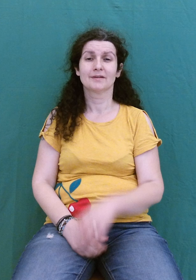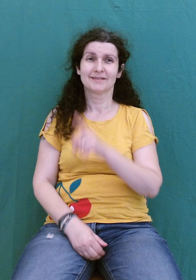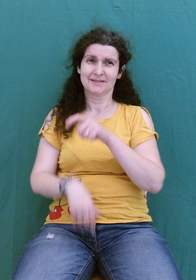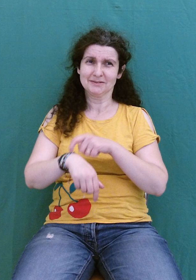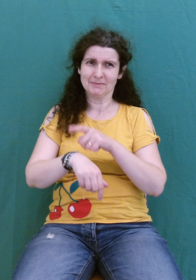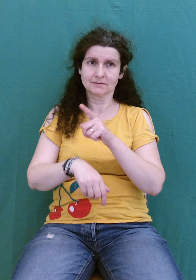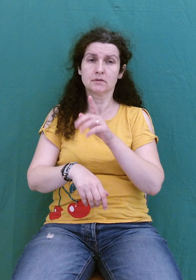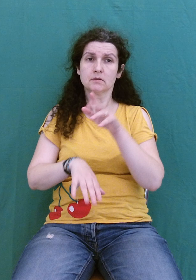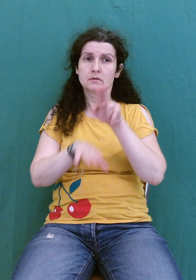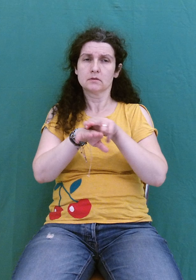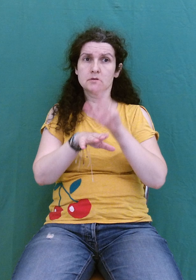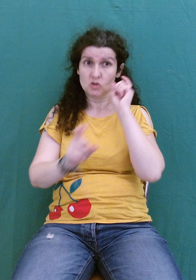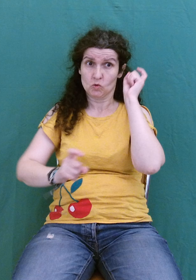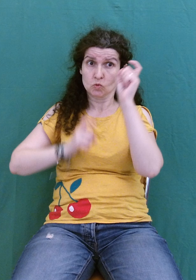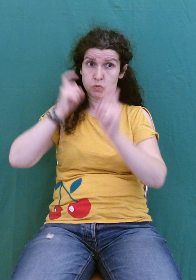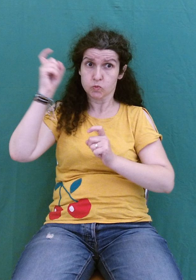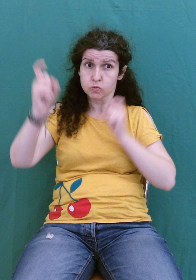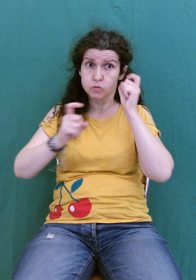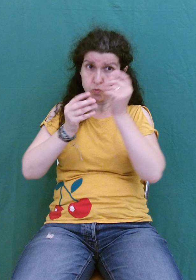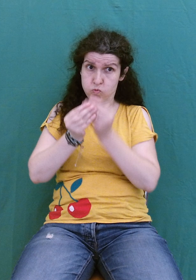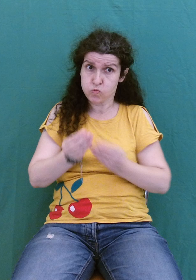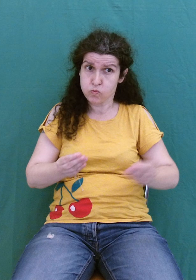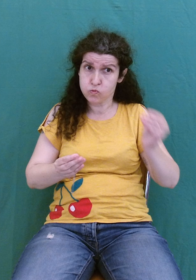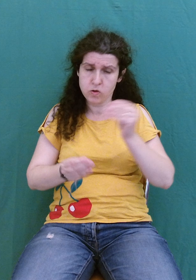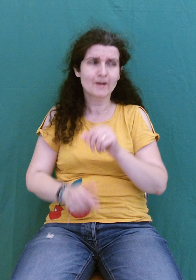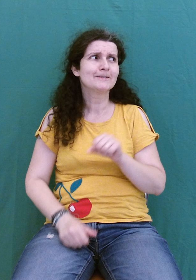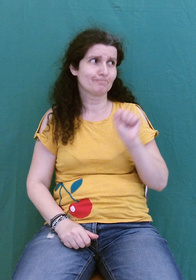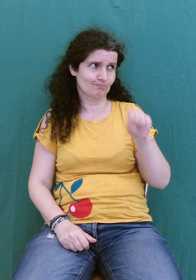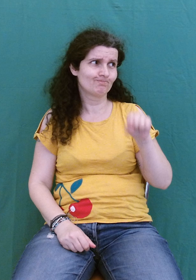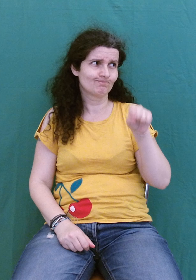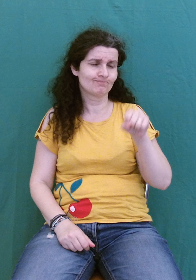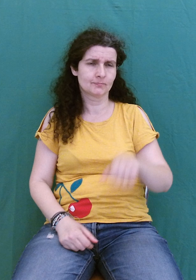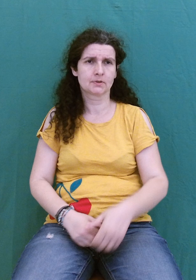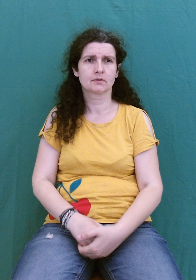ΣΤΙΓΜΗ ΞΑΠΛΩΜΕΝΗ ΚΡΕΒΑΤΙ ΣΚΕΨΕΙΣ ΠΕΡΙΣΣΟΤΕΡΕΣ ΝΑΙ